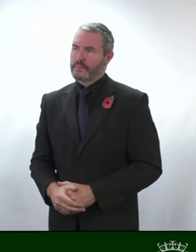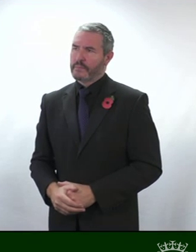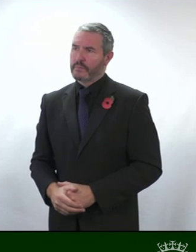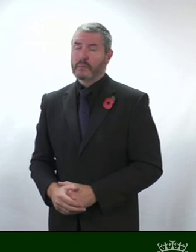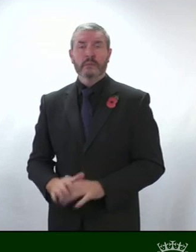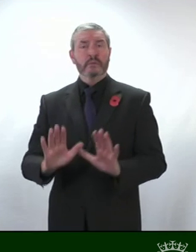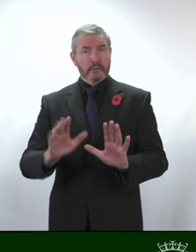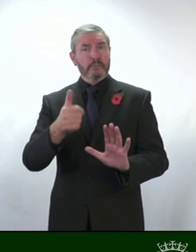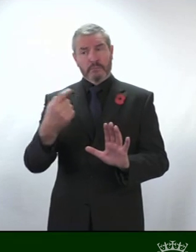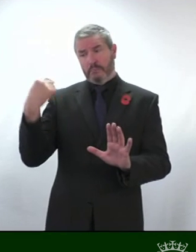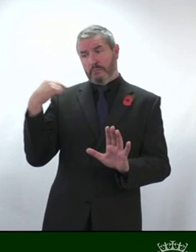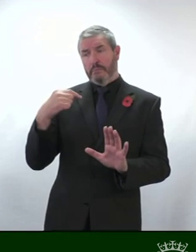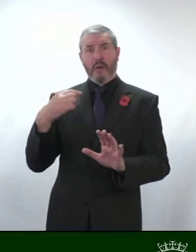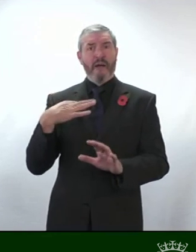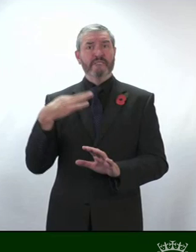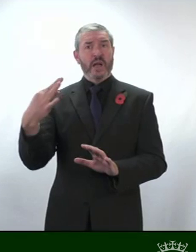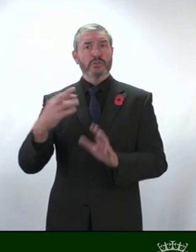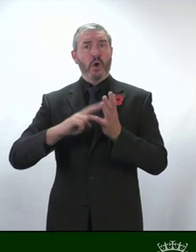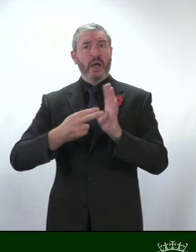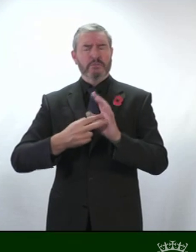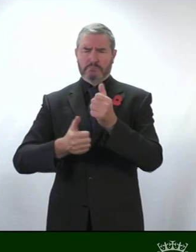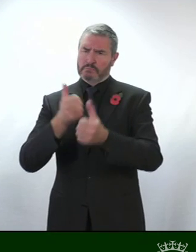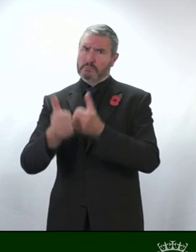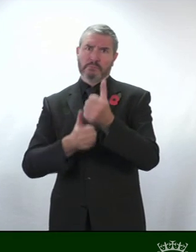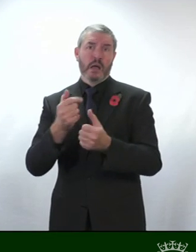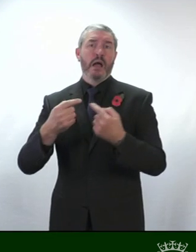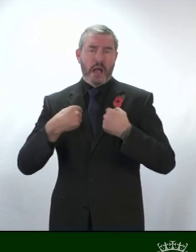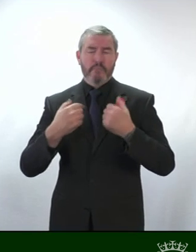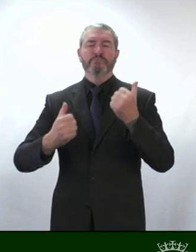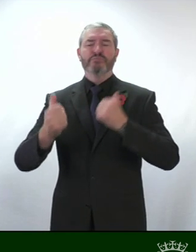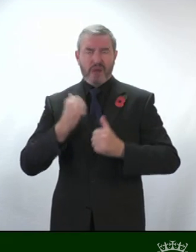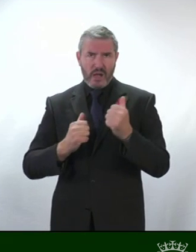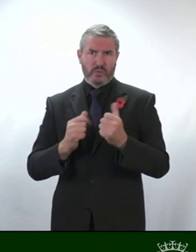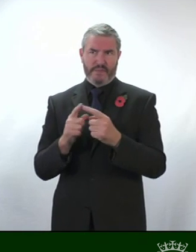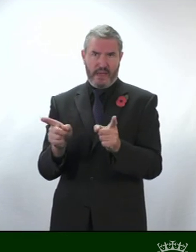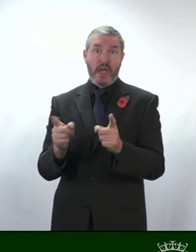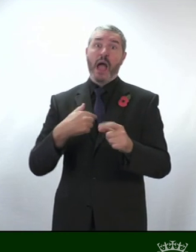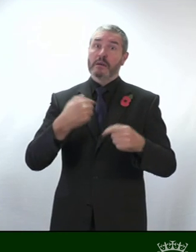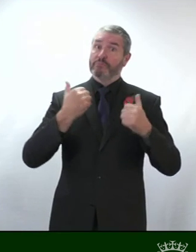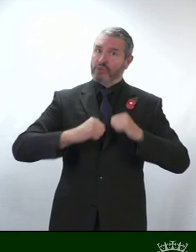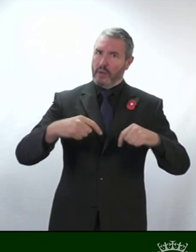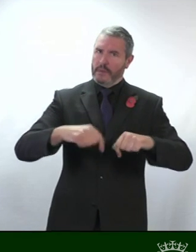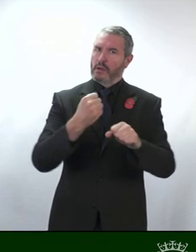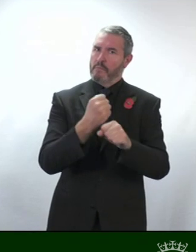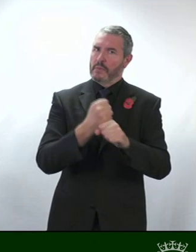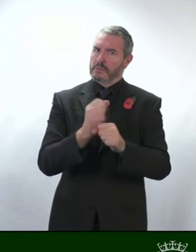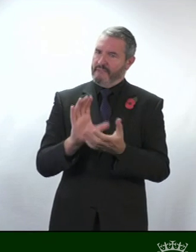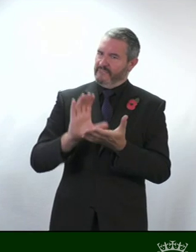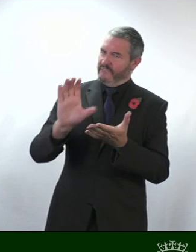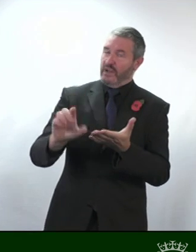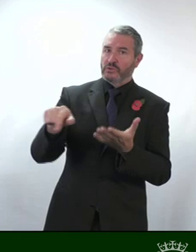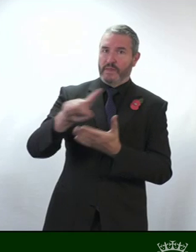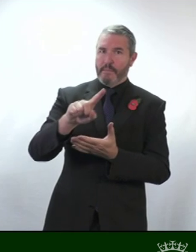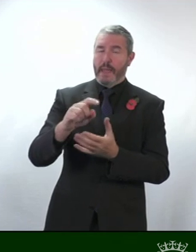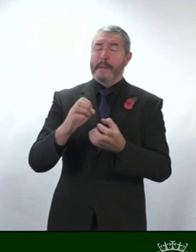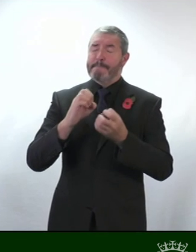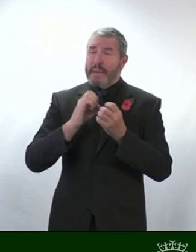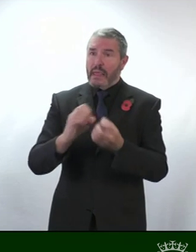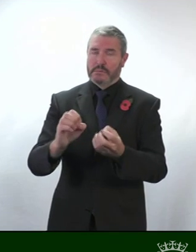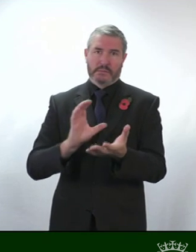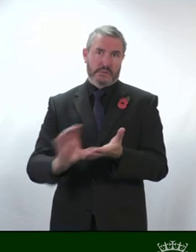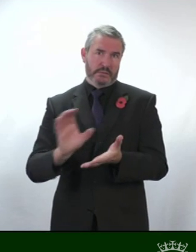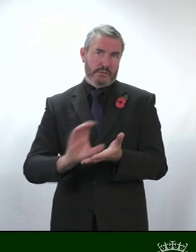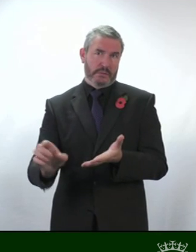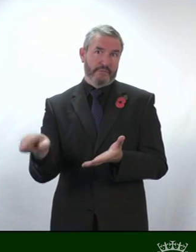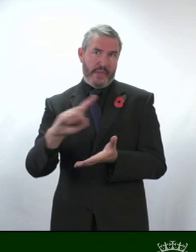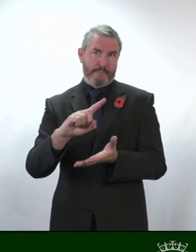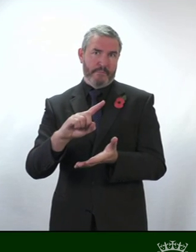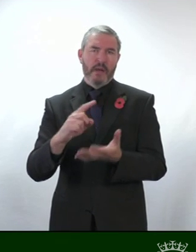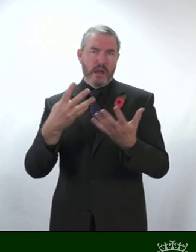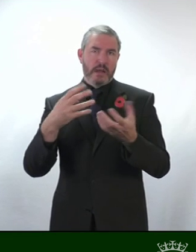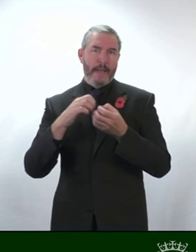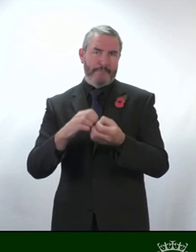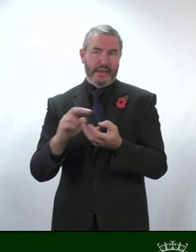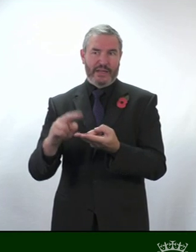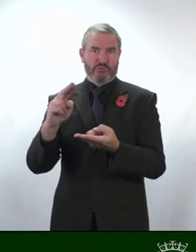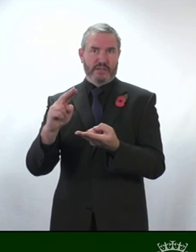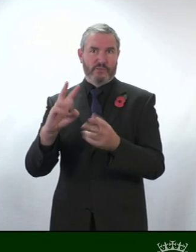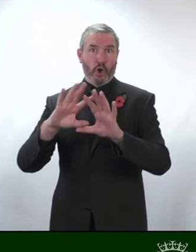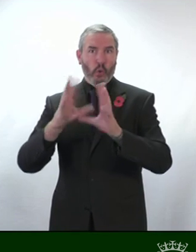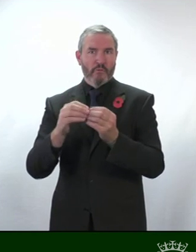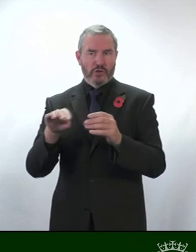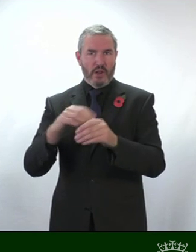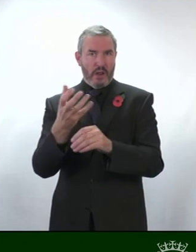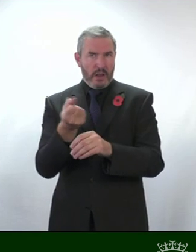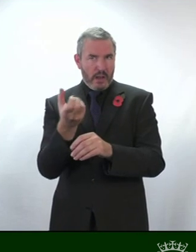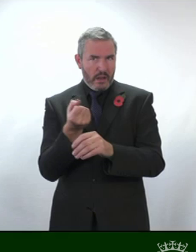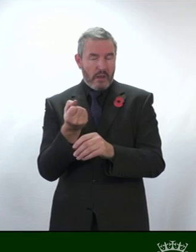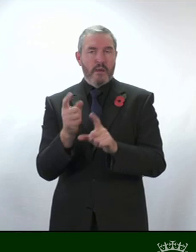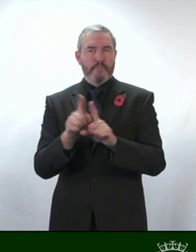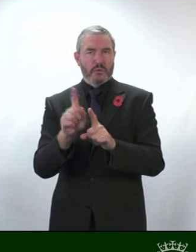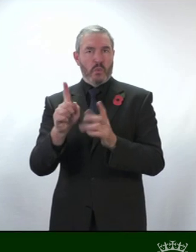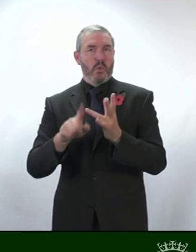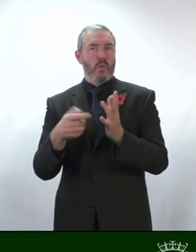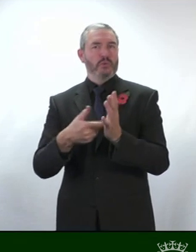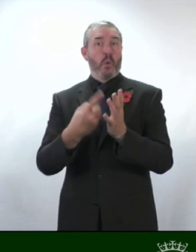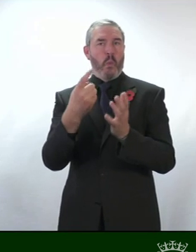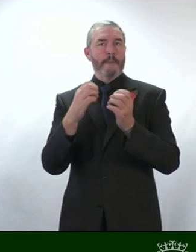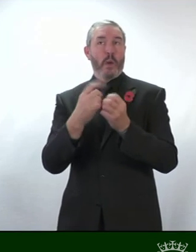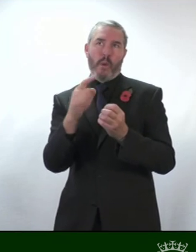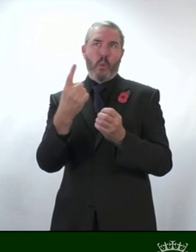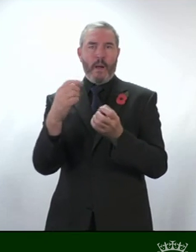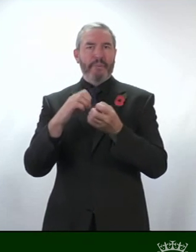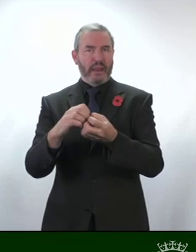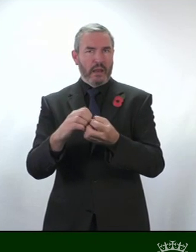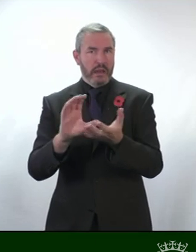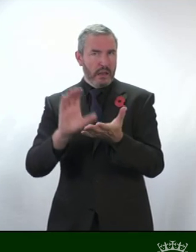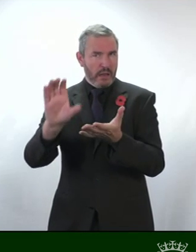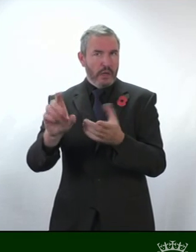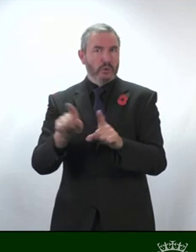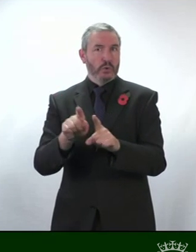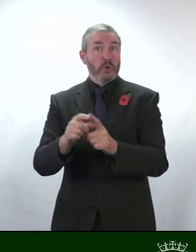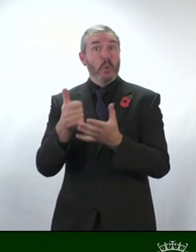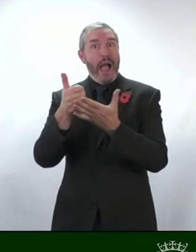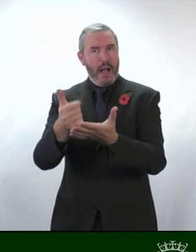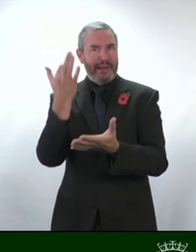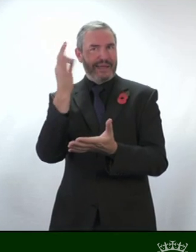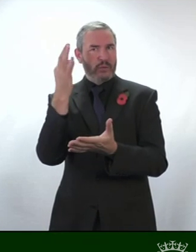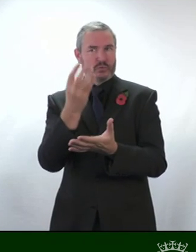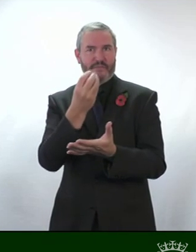I do indeed congratulate all the voluntary organisations that have stepped up, and I am proud that this Government have also helped to fund them to the tune of billions of pounds—not just the £9 billion increase in universal credit, but of course an extra £1.1 billion going to help councils.